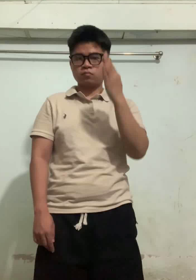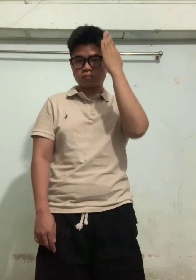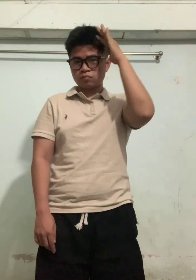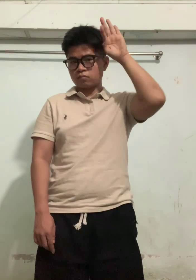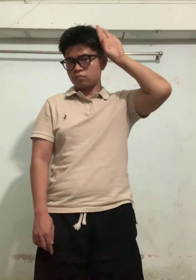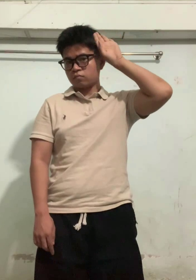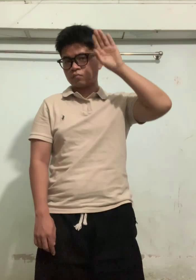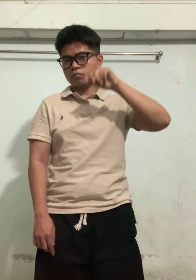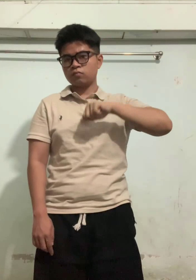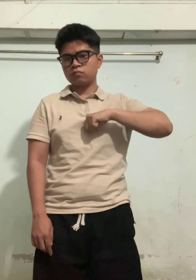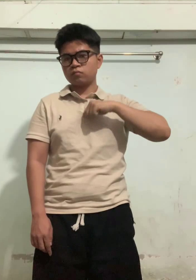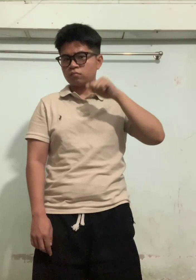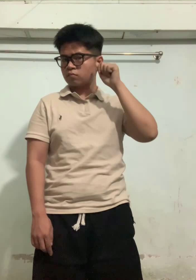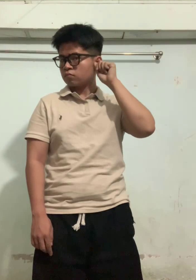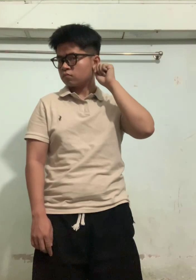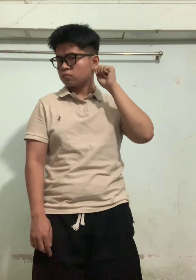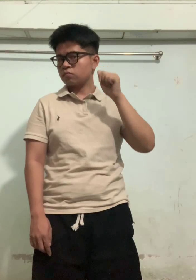thay co